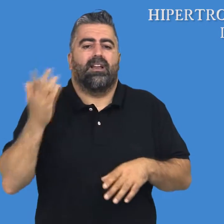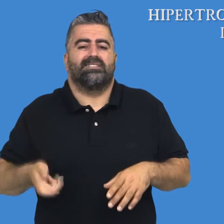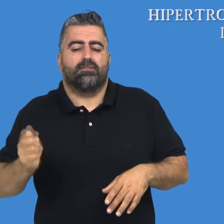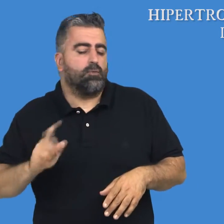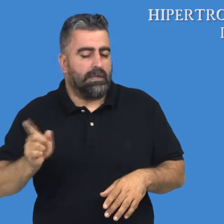frecuente